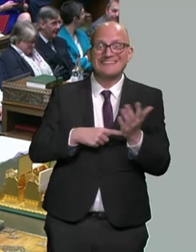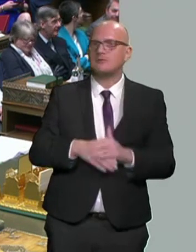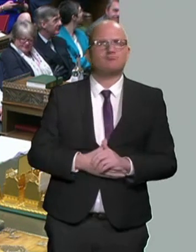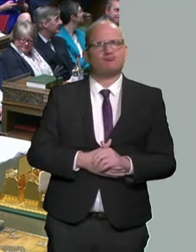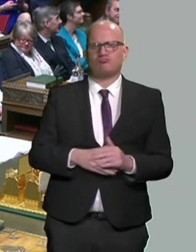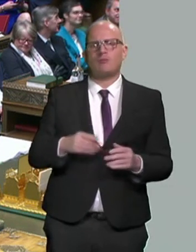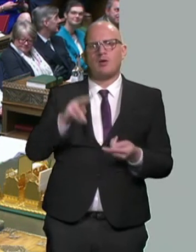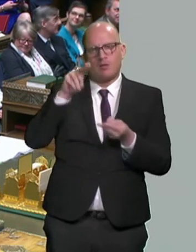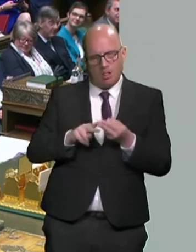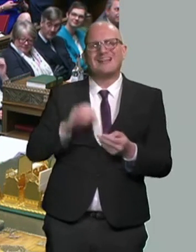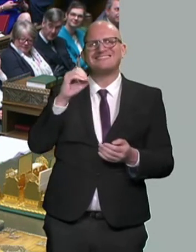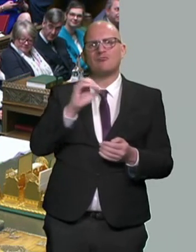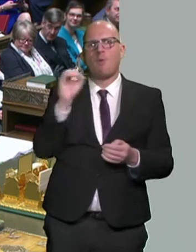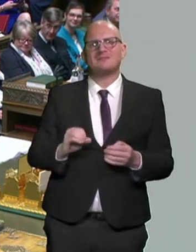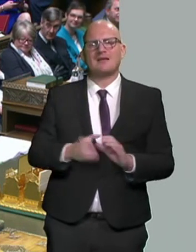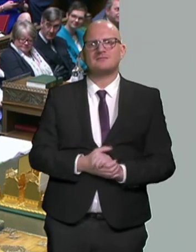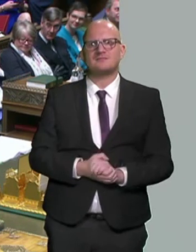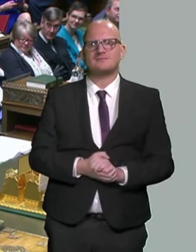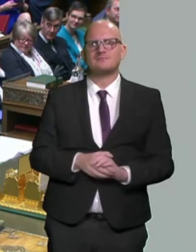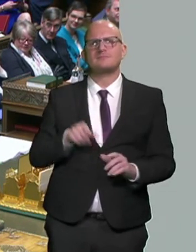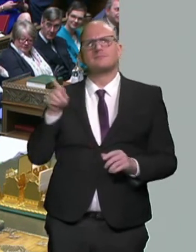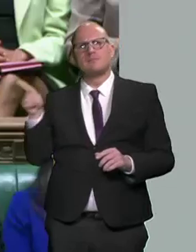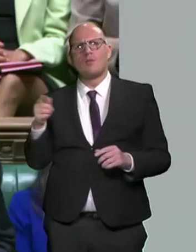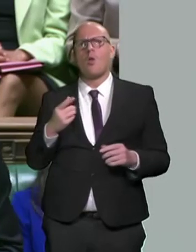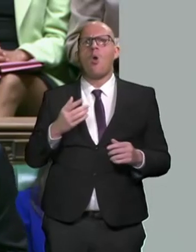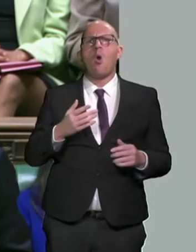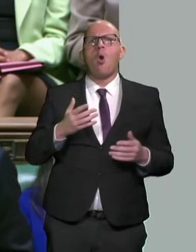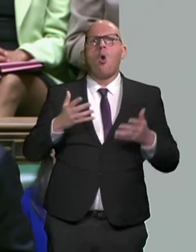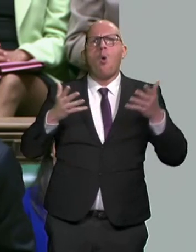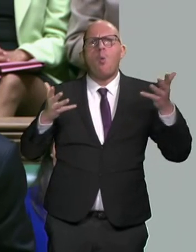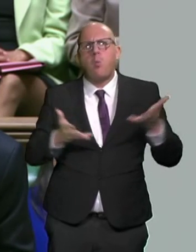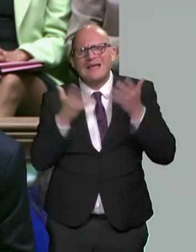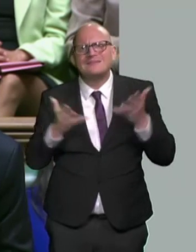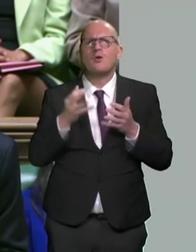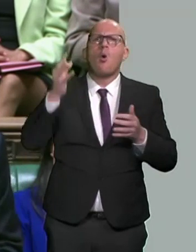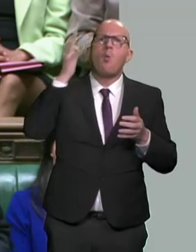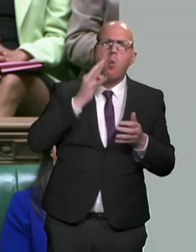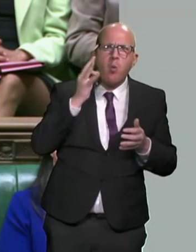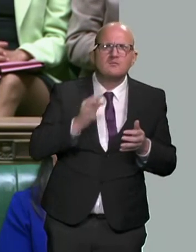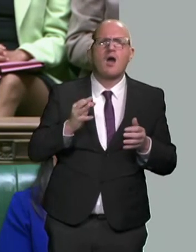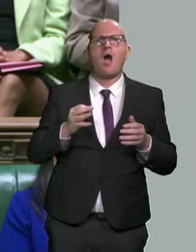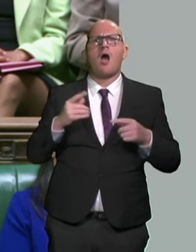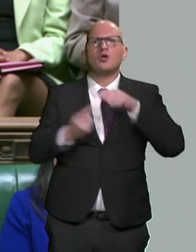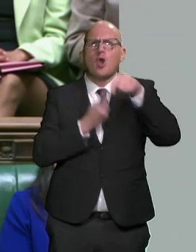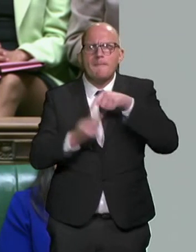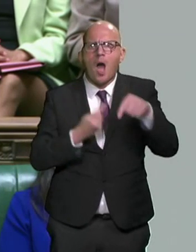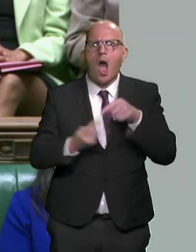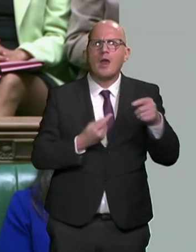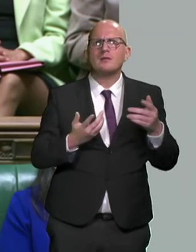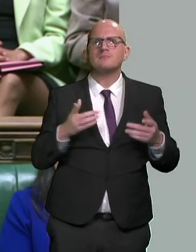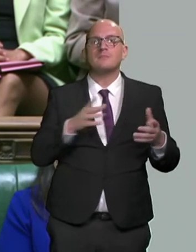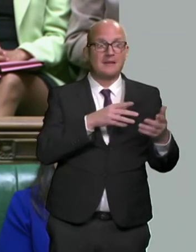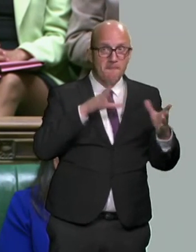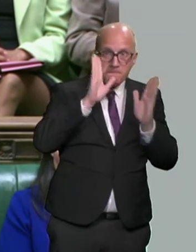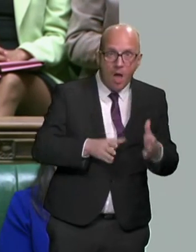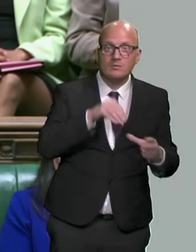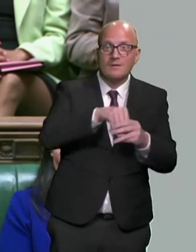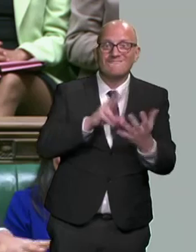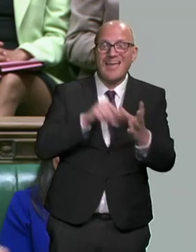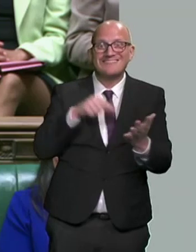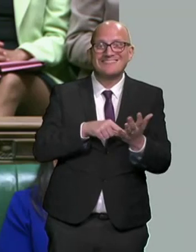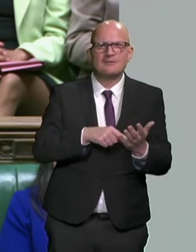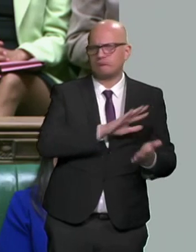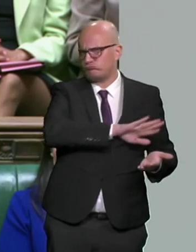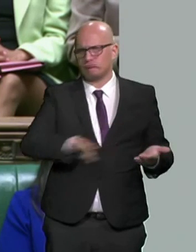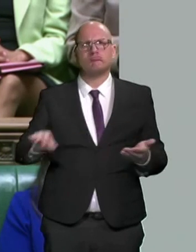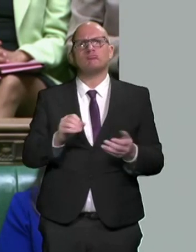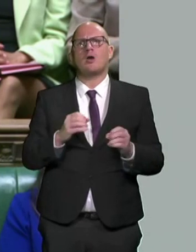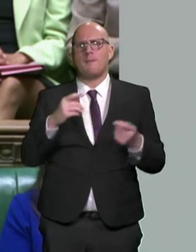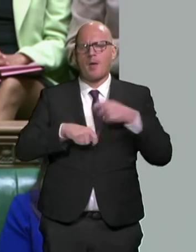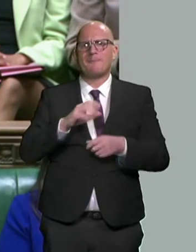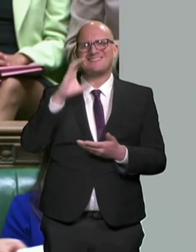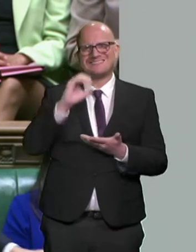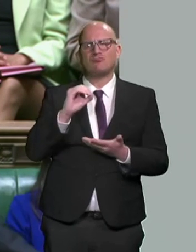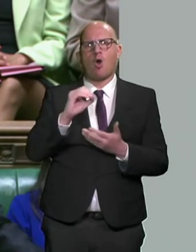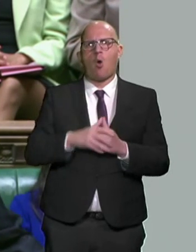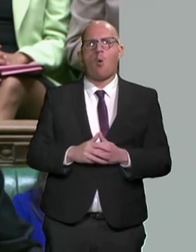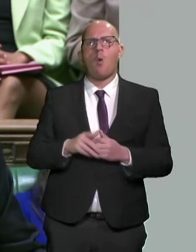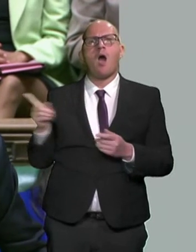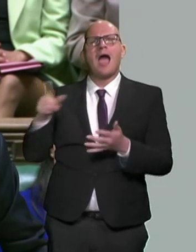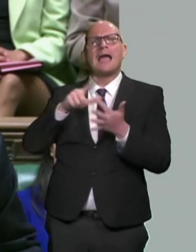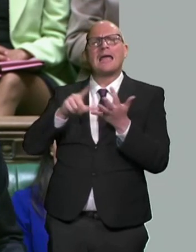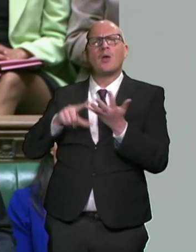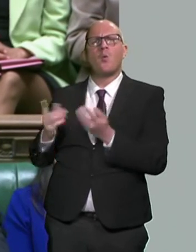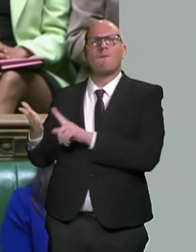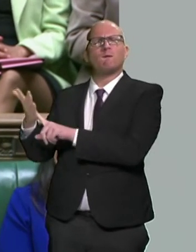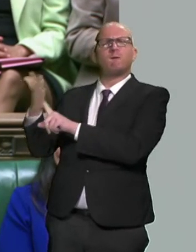We will also reverse the EU’s decision to take wind and water turbines out of scope and zero rate them as well—and we will abolish all the red tape imposed on us by the EU.